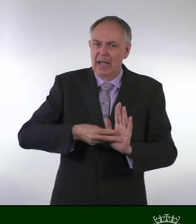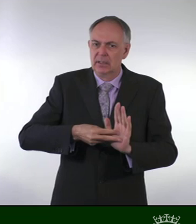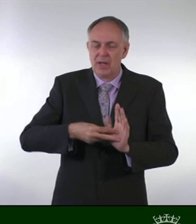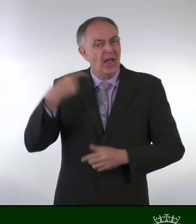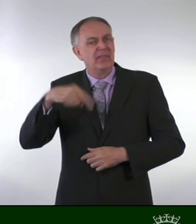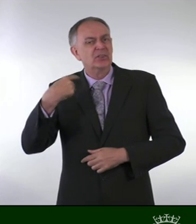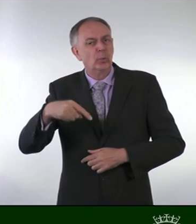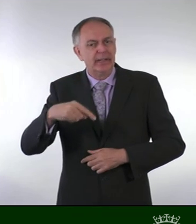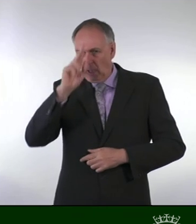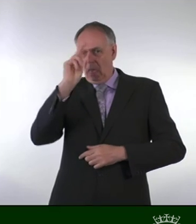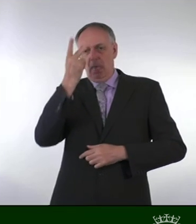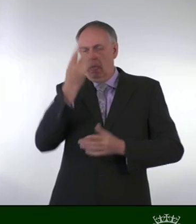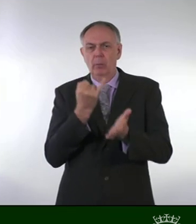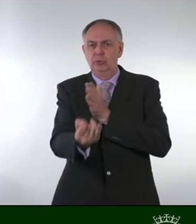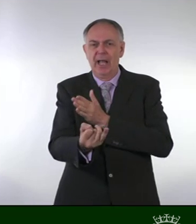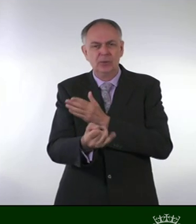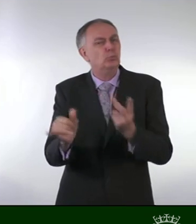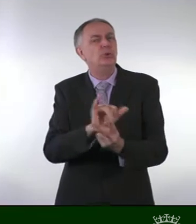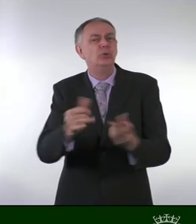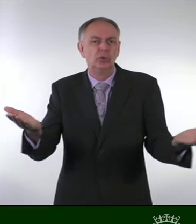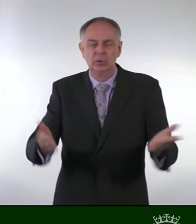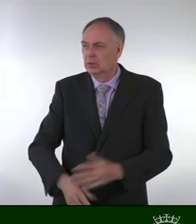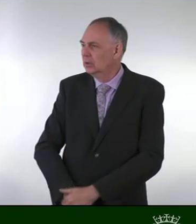This week, he says that he opposes it. Which is it?